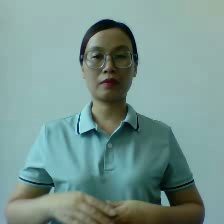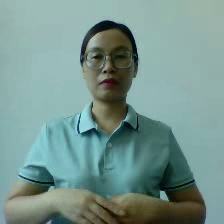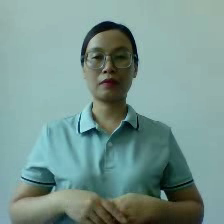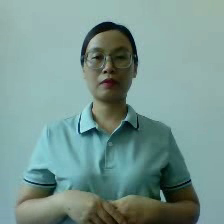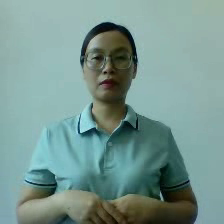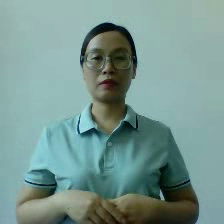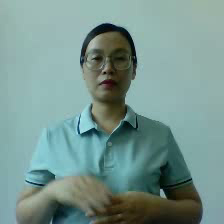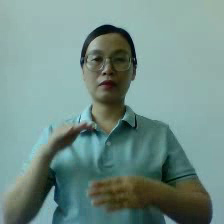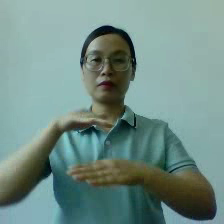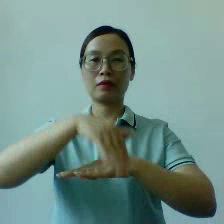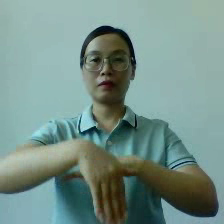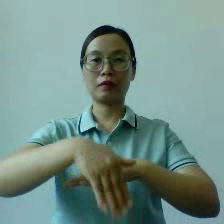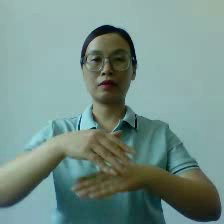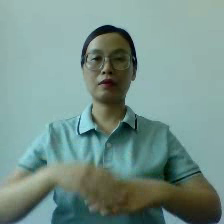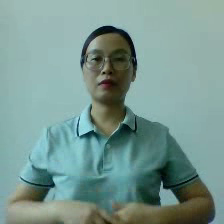Chiều